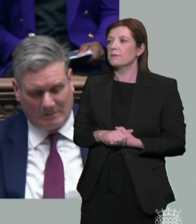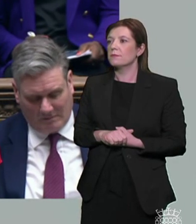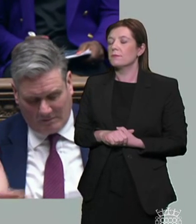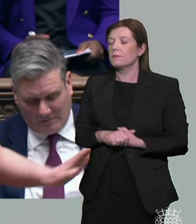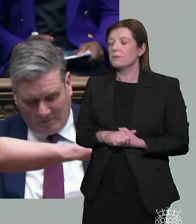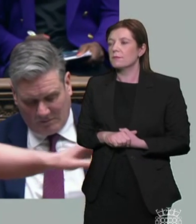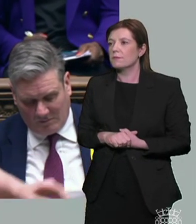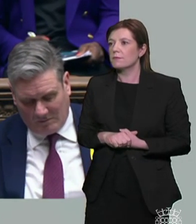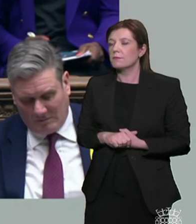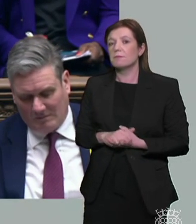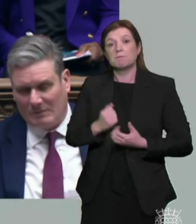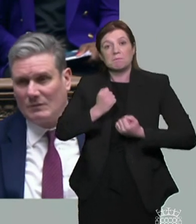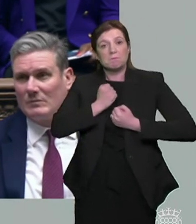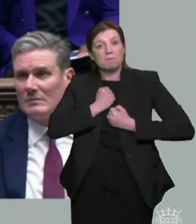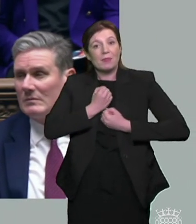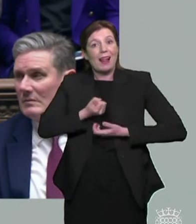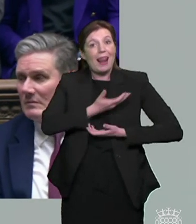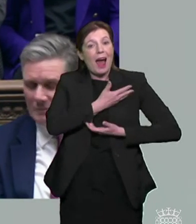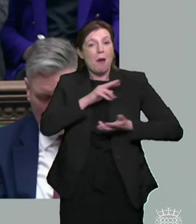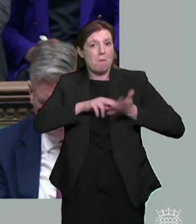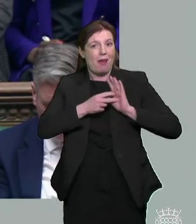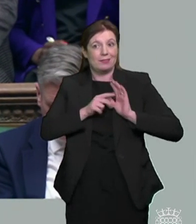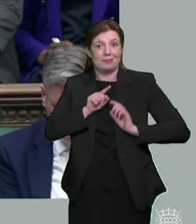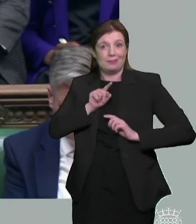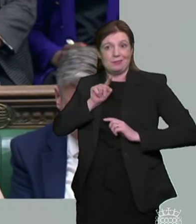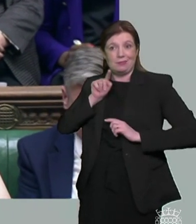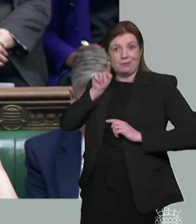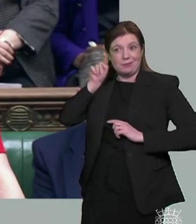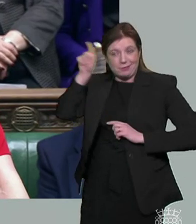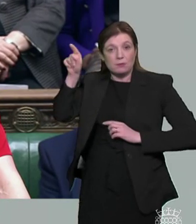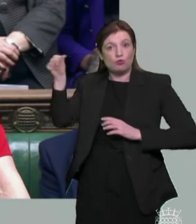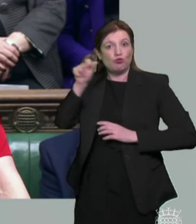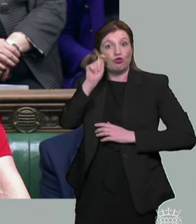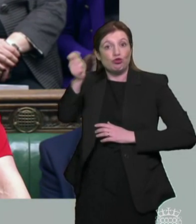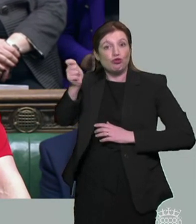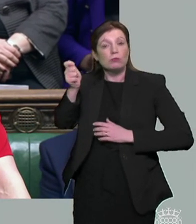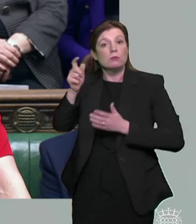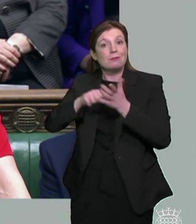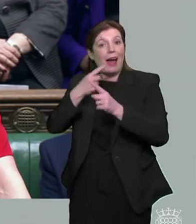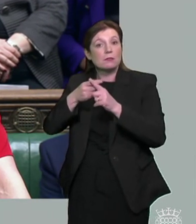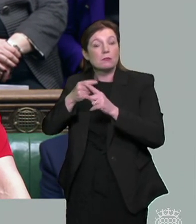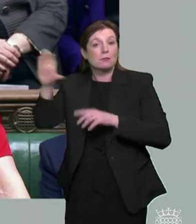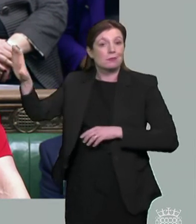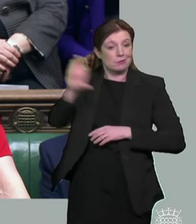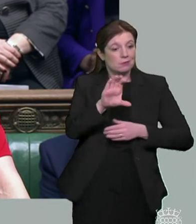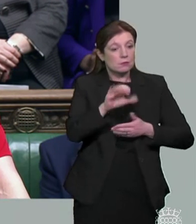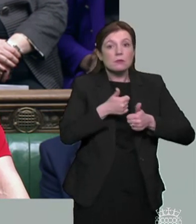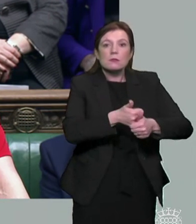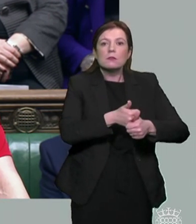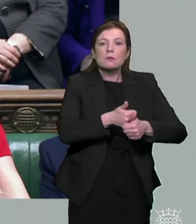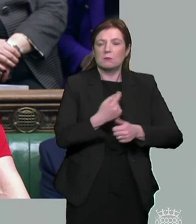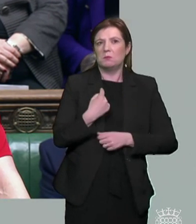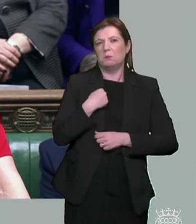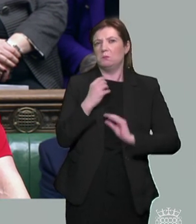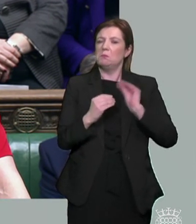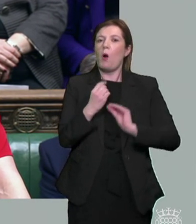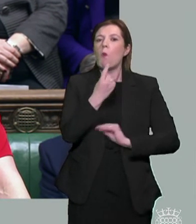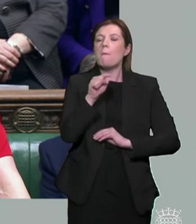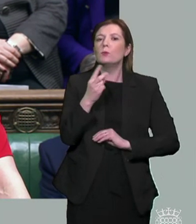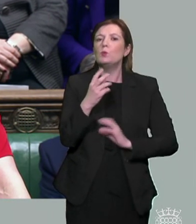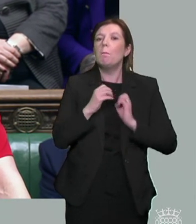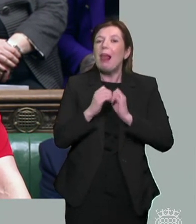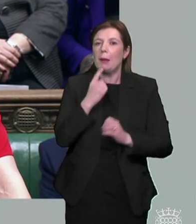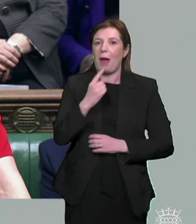When I set out Labour’s plans for a windfall tax in January, we estimated that it would have raised £1.2 billion.